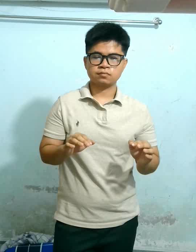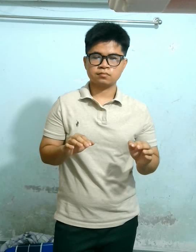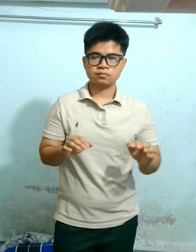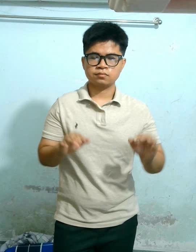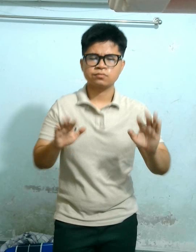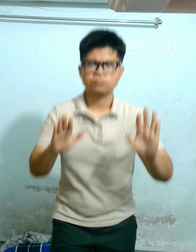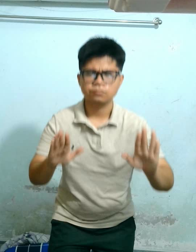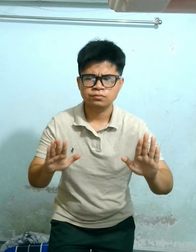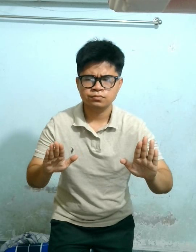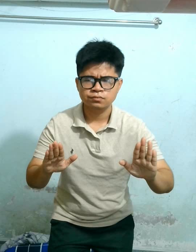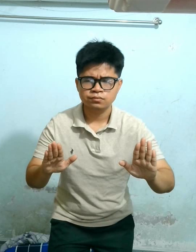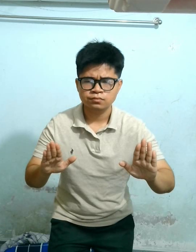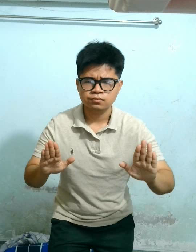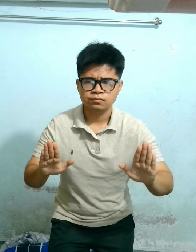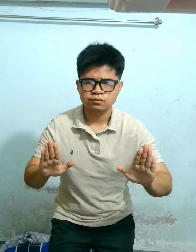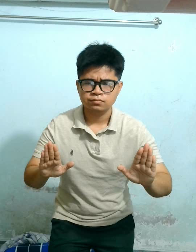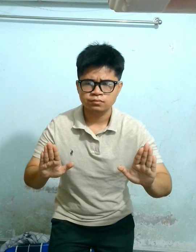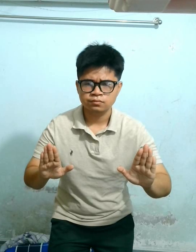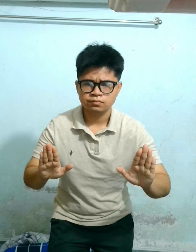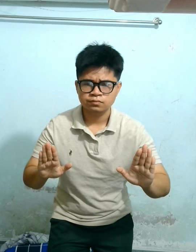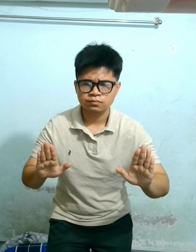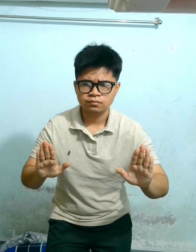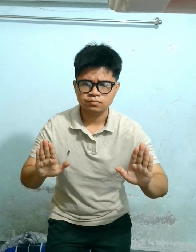dung lai